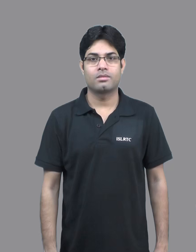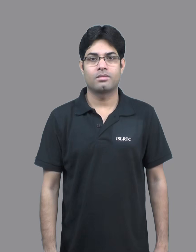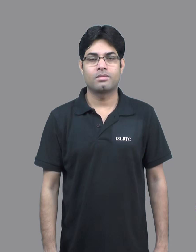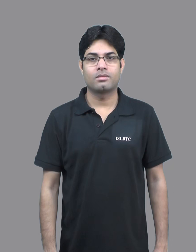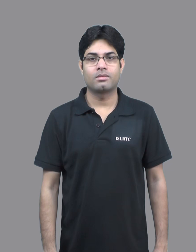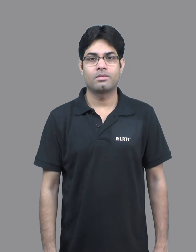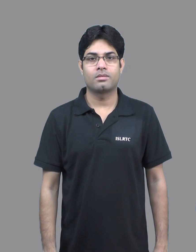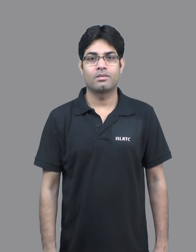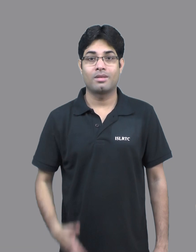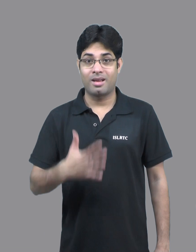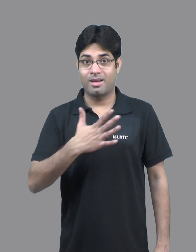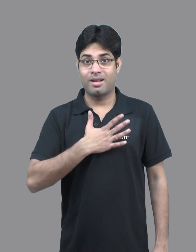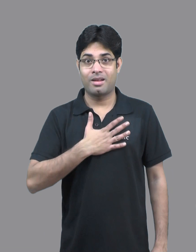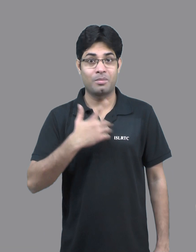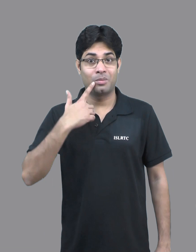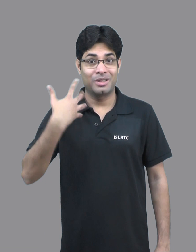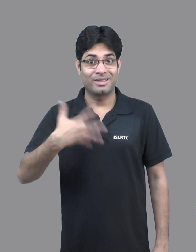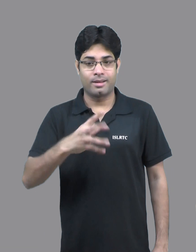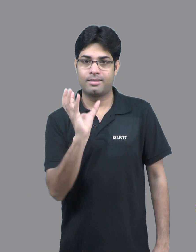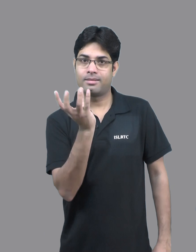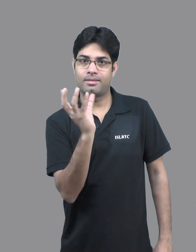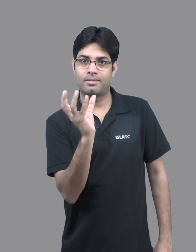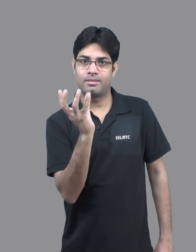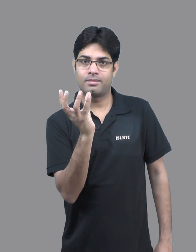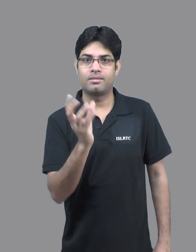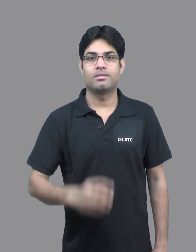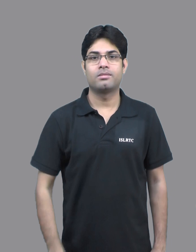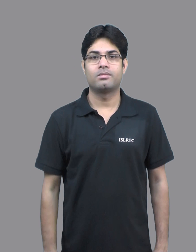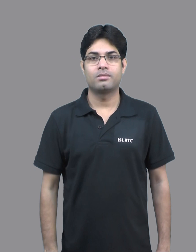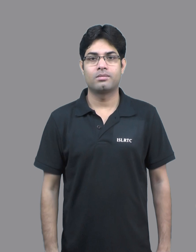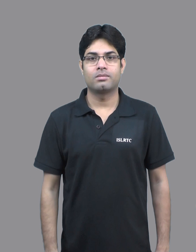Capsicum